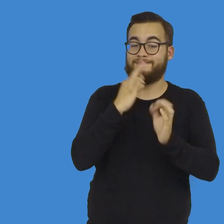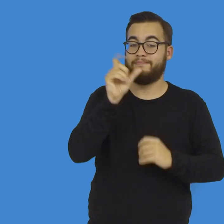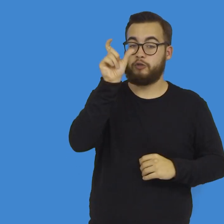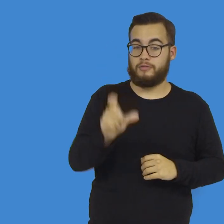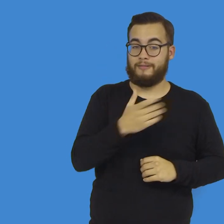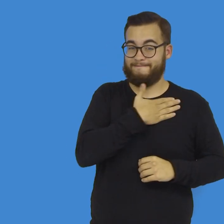persona